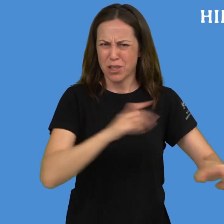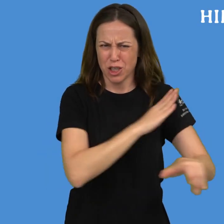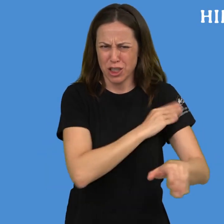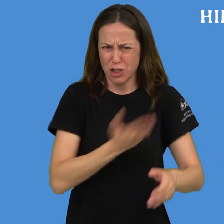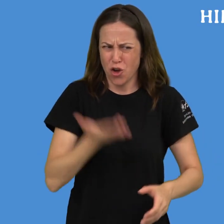tensión